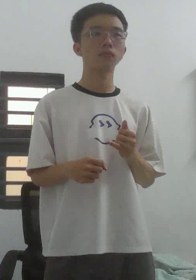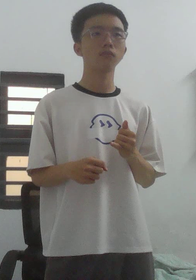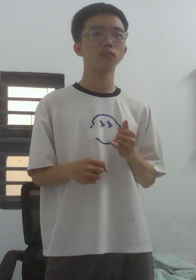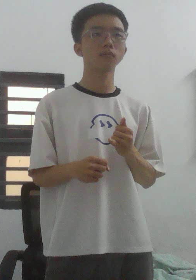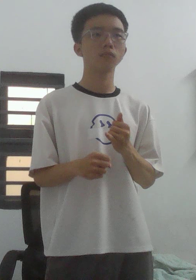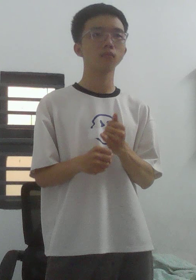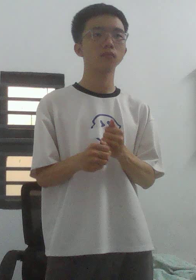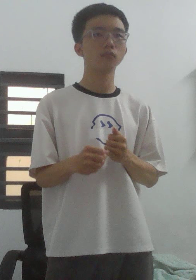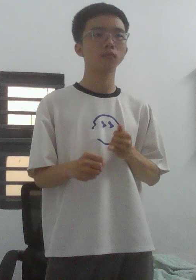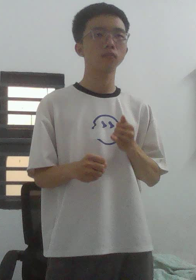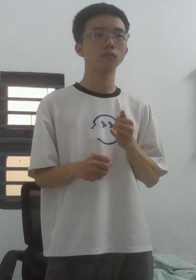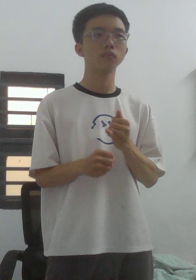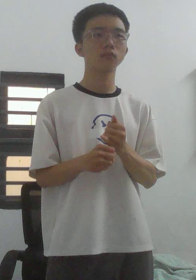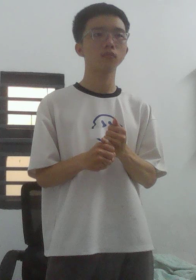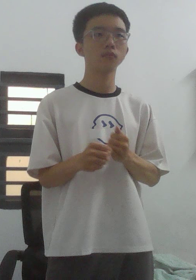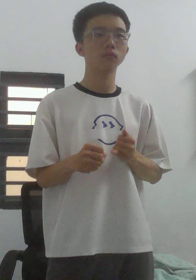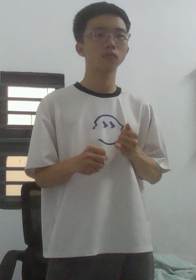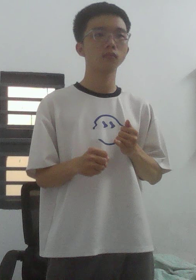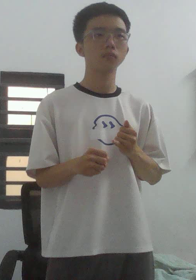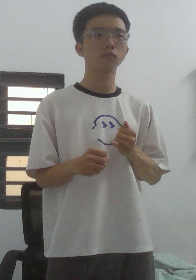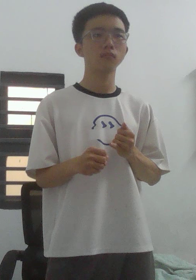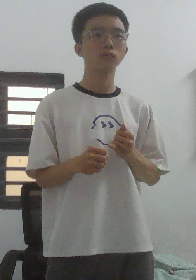cuoi nam